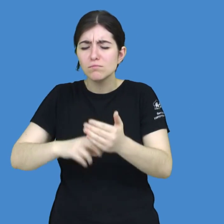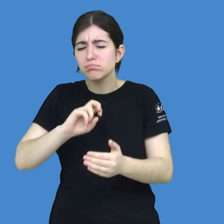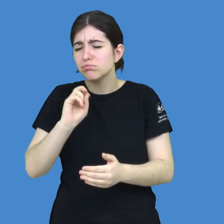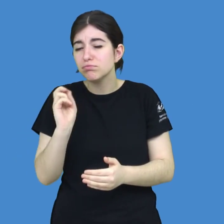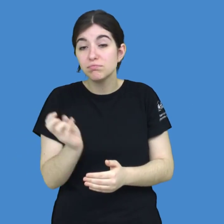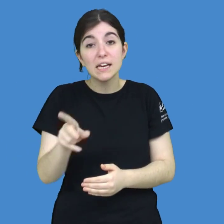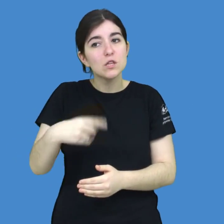etc